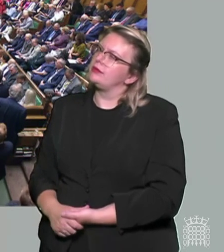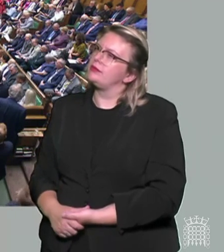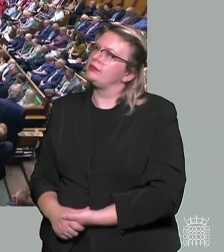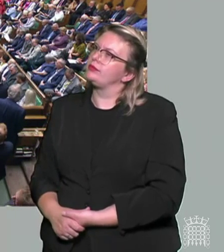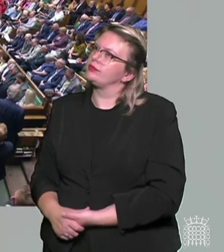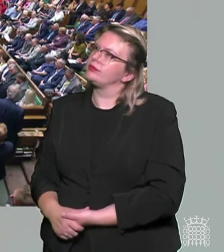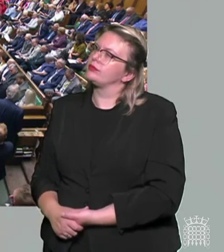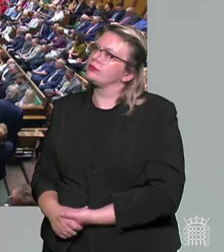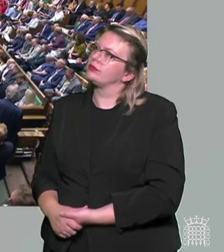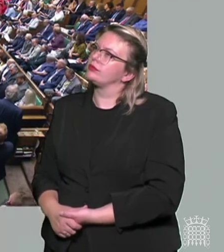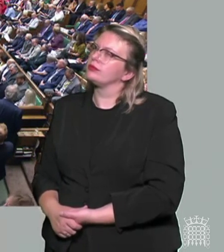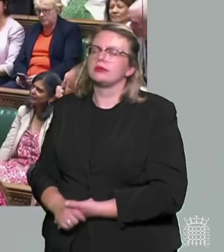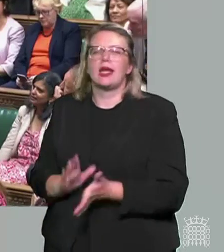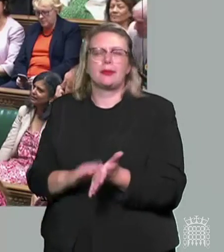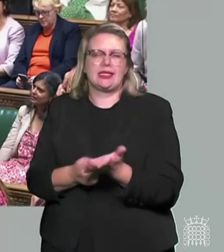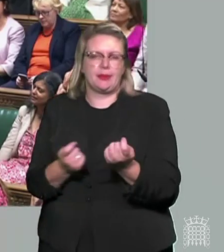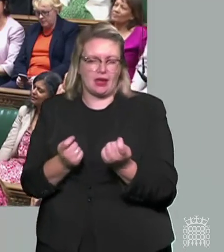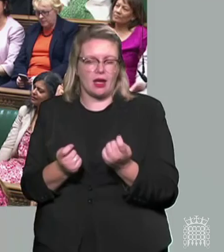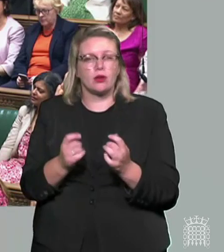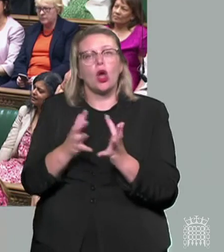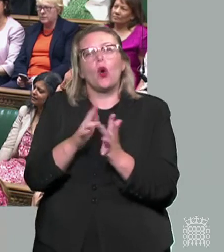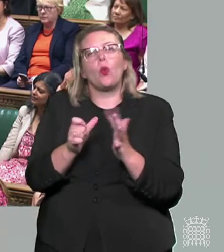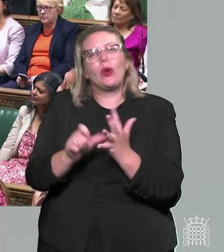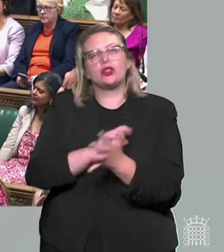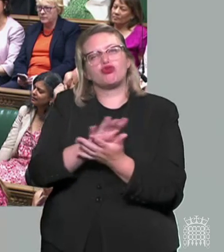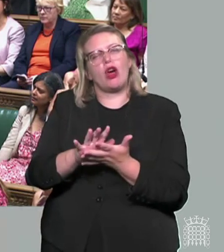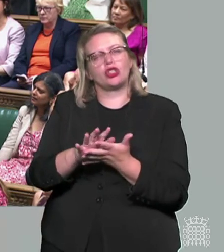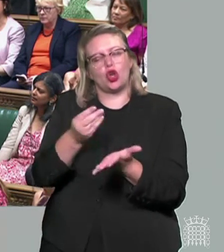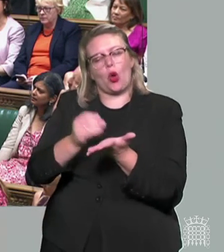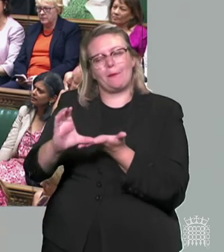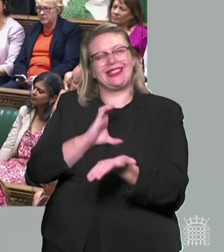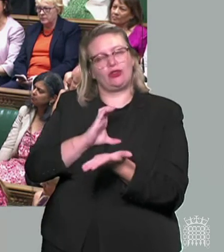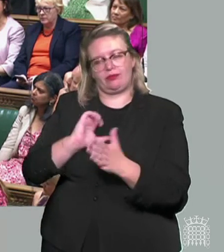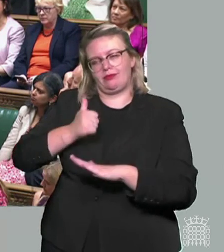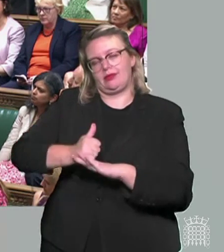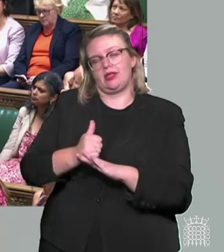The Windrush compensation scheme was launched in April 2019.